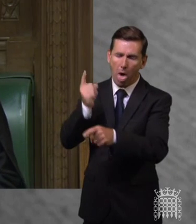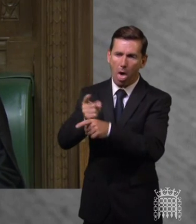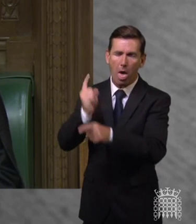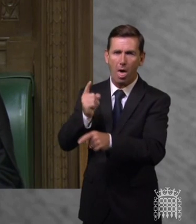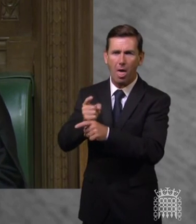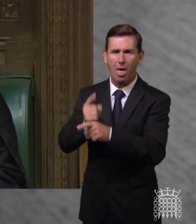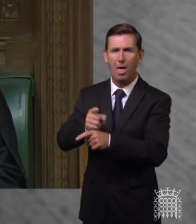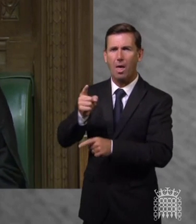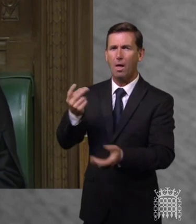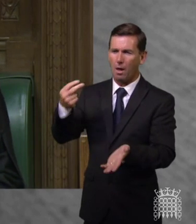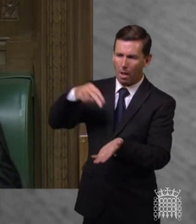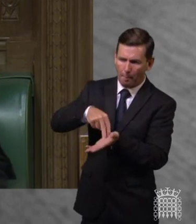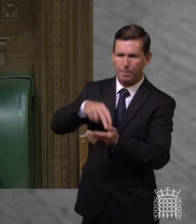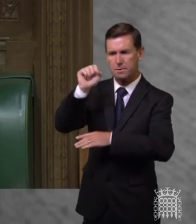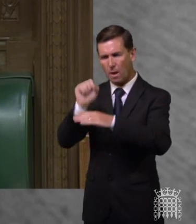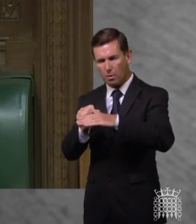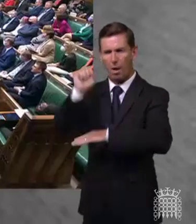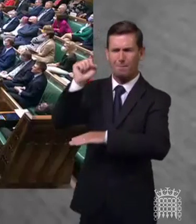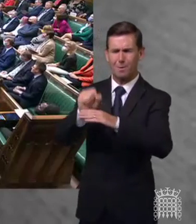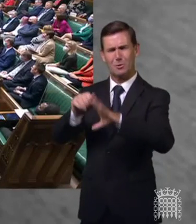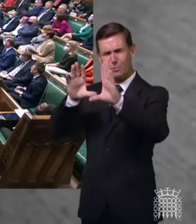I ask her to stand up and down please, and not just hover.